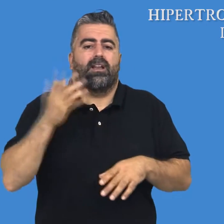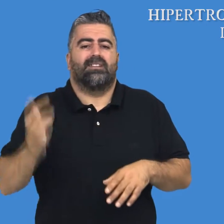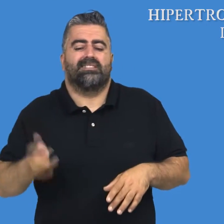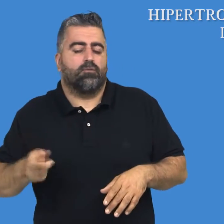importar